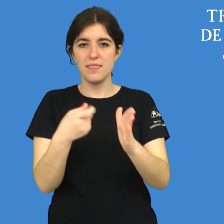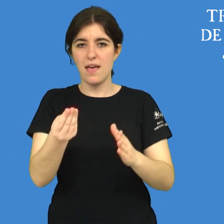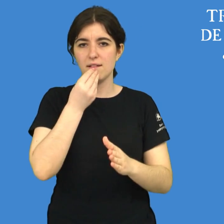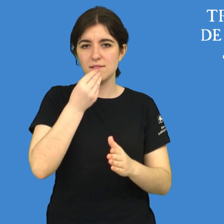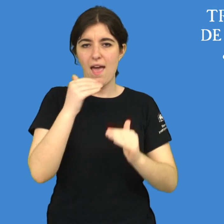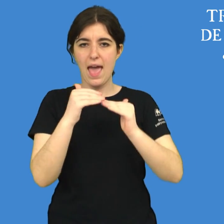comer